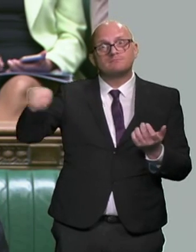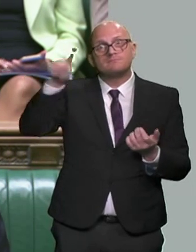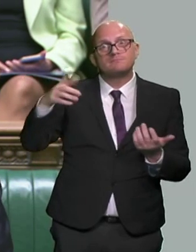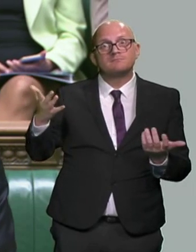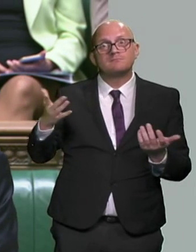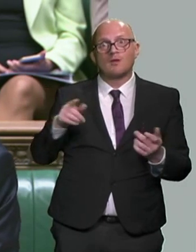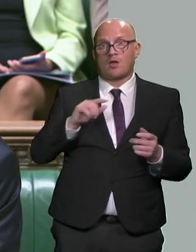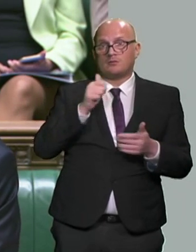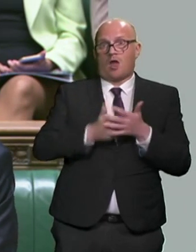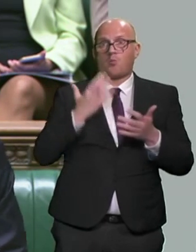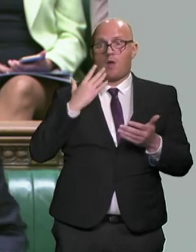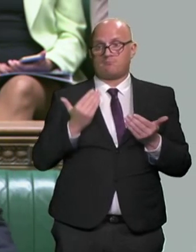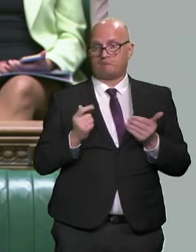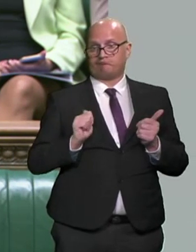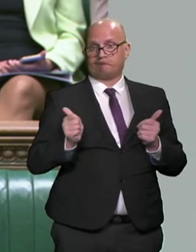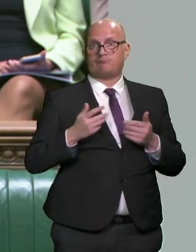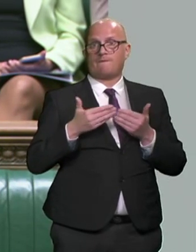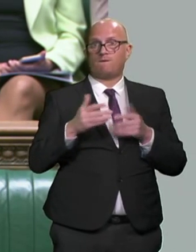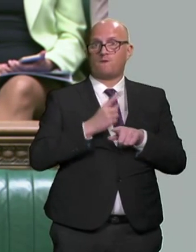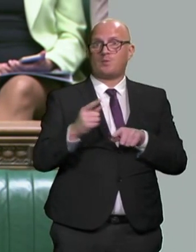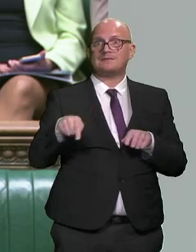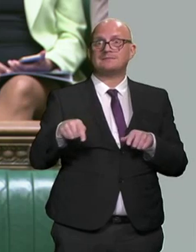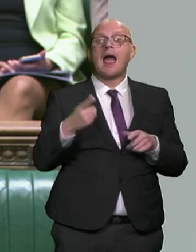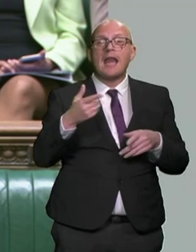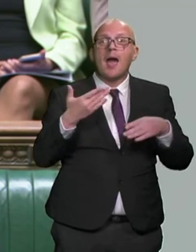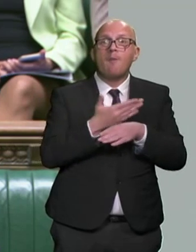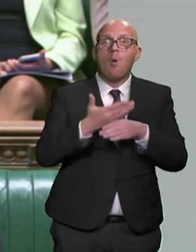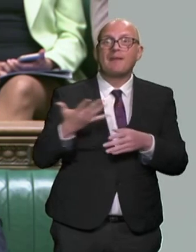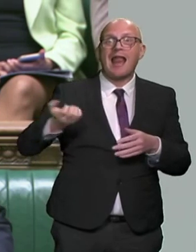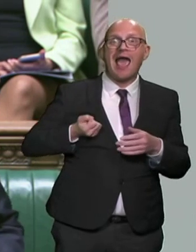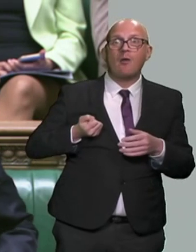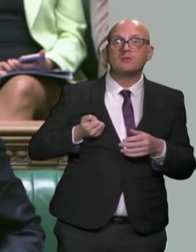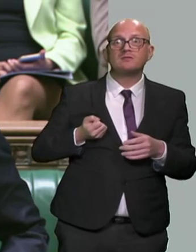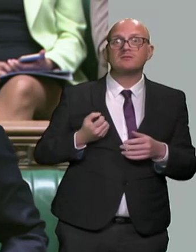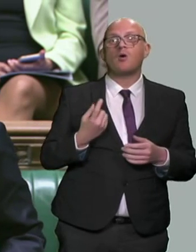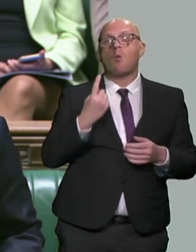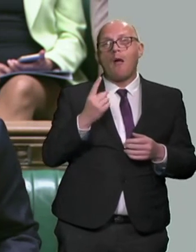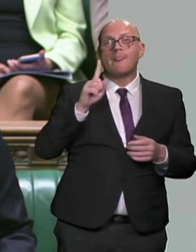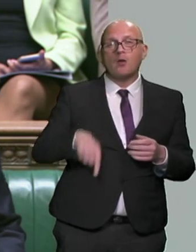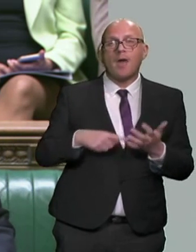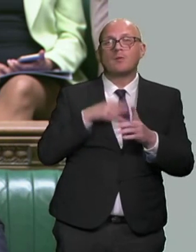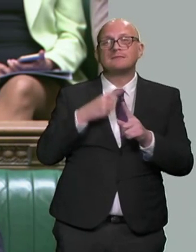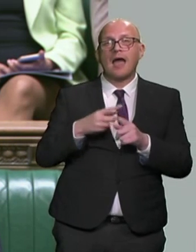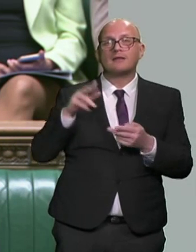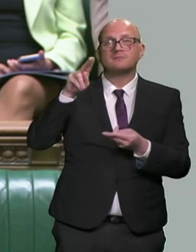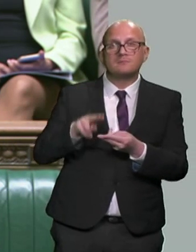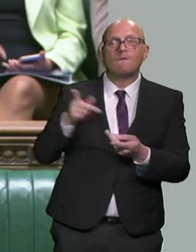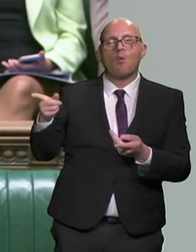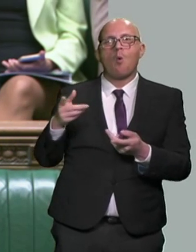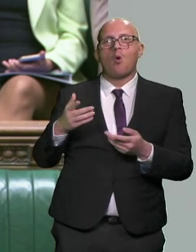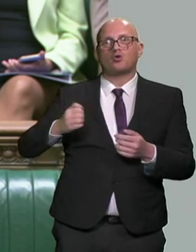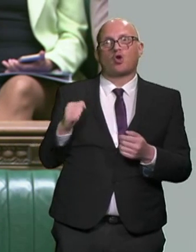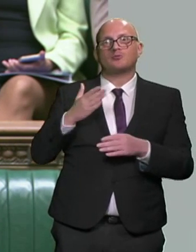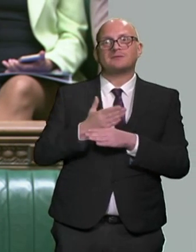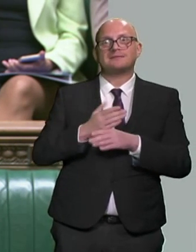Indeed, 75,000 businesses will benefit from the employment allowance—again, that £1,000 tax cut for Scottish businesses will come in very shortly.